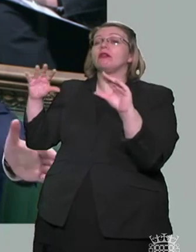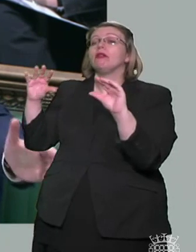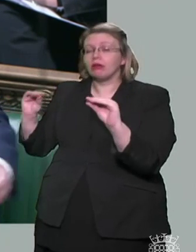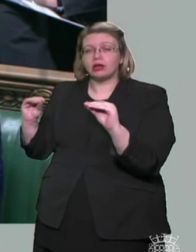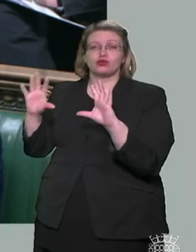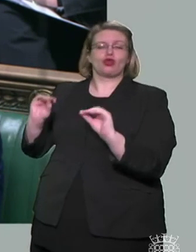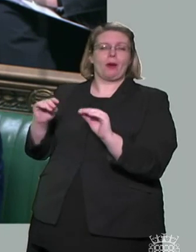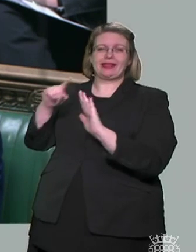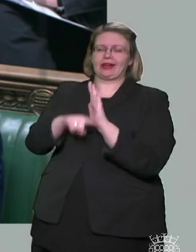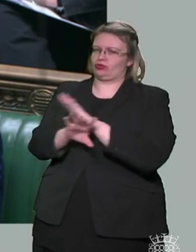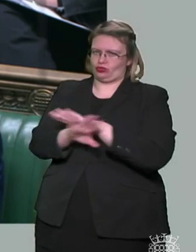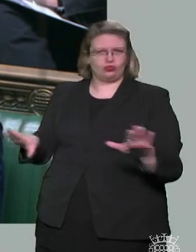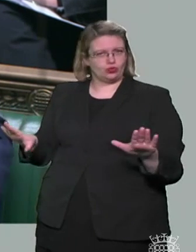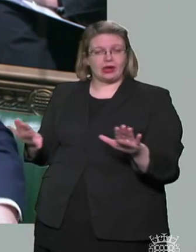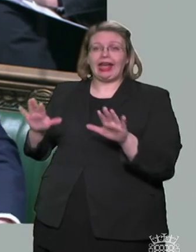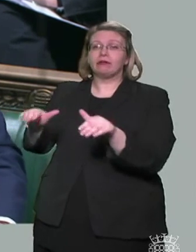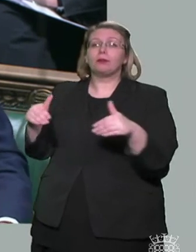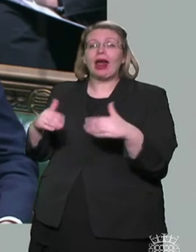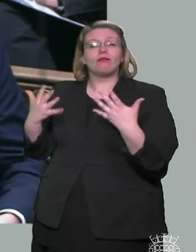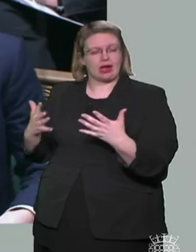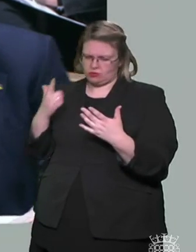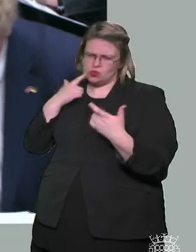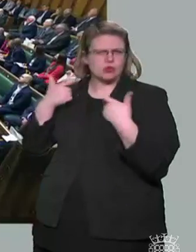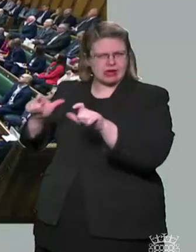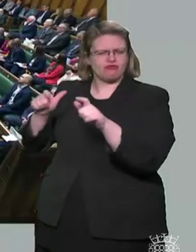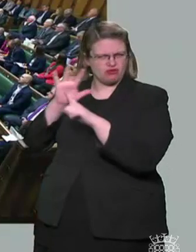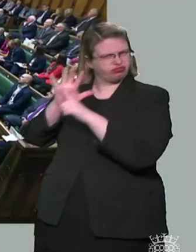That would be absolutely unthinkable, in my view.